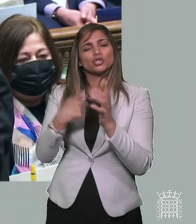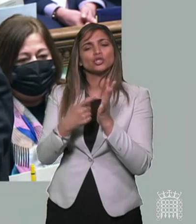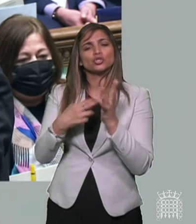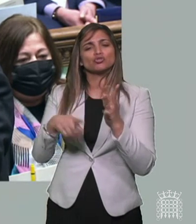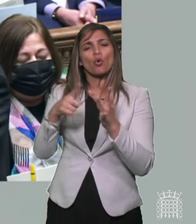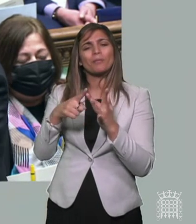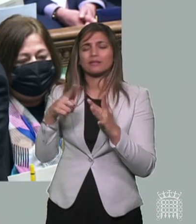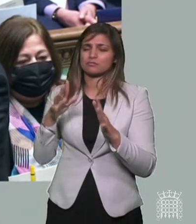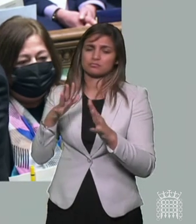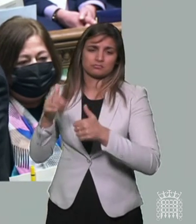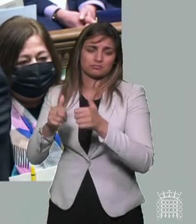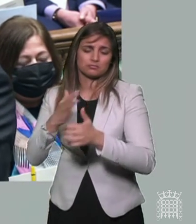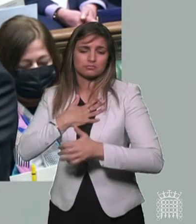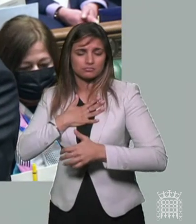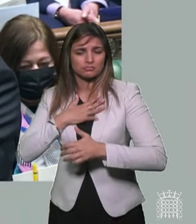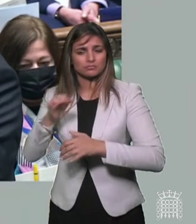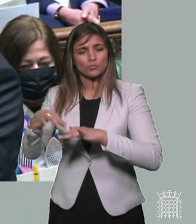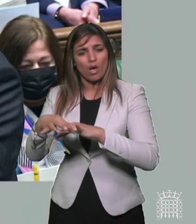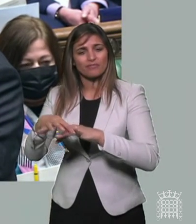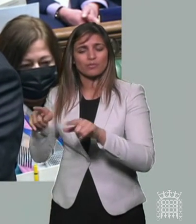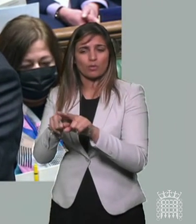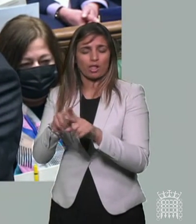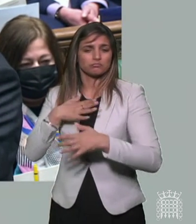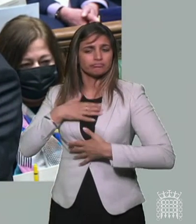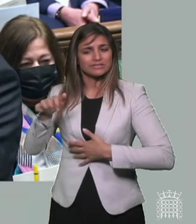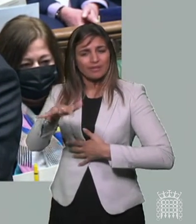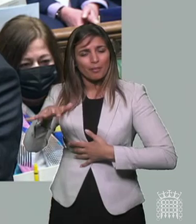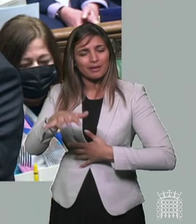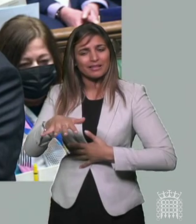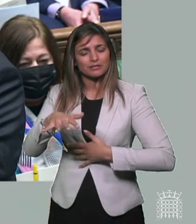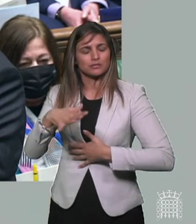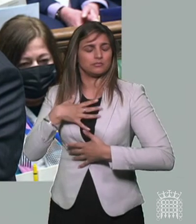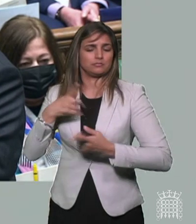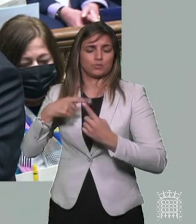We will miss him, and I send condolences to Harriet and to the rest of the family.